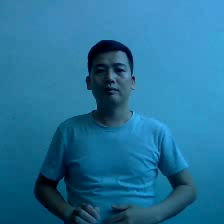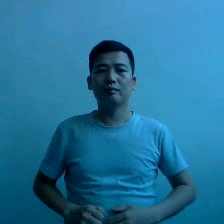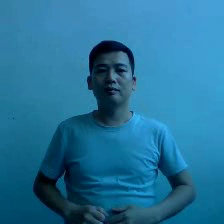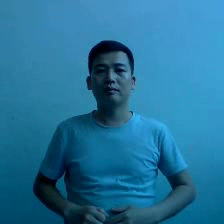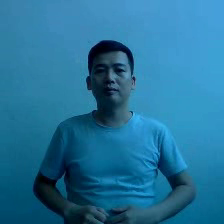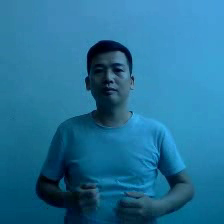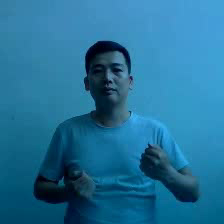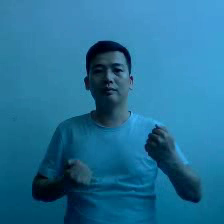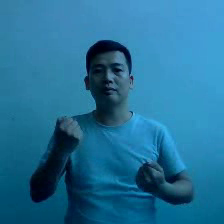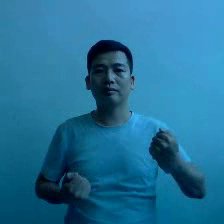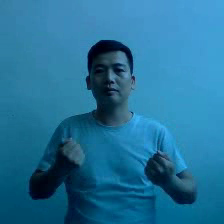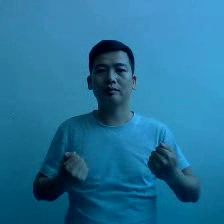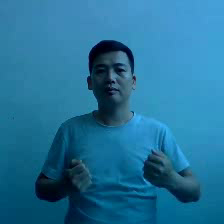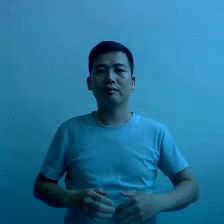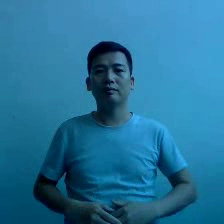Ô tô